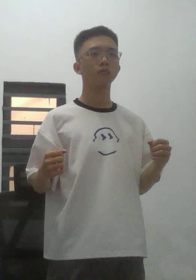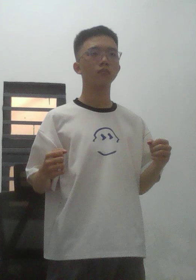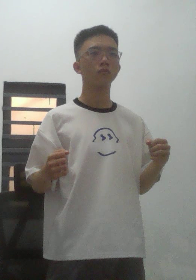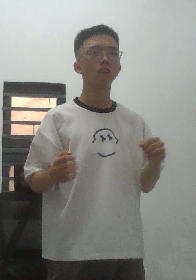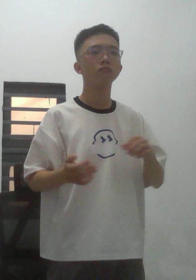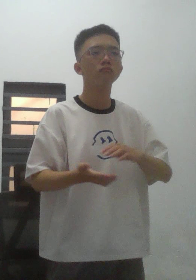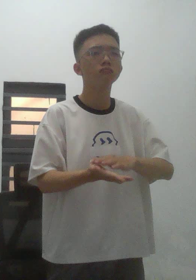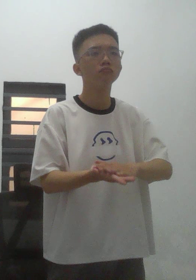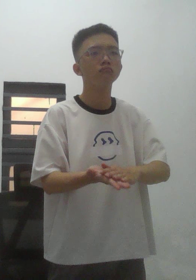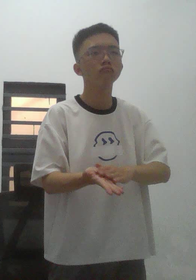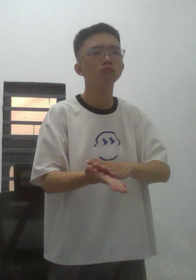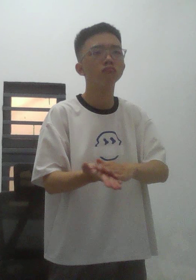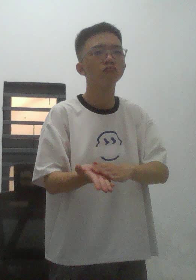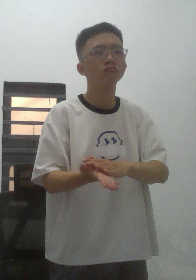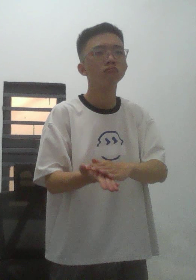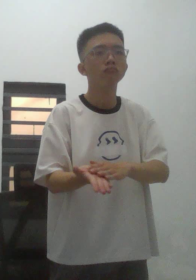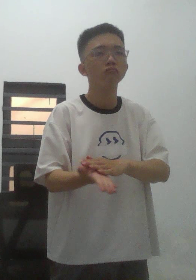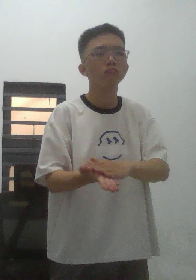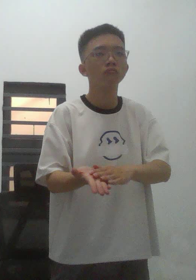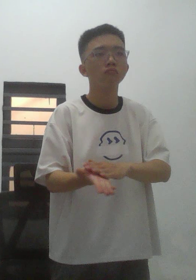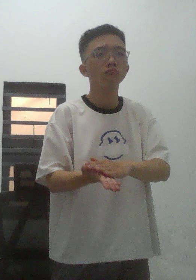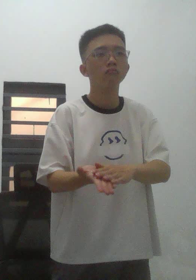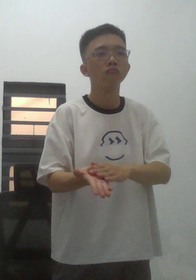xin loi